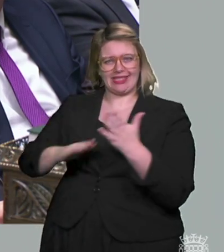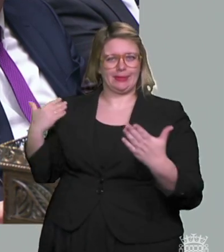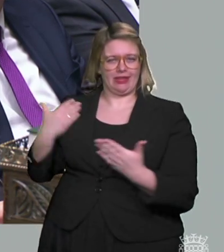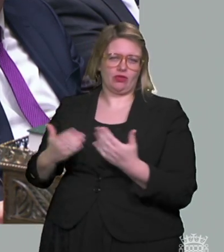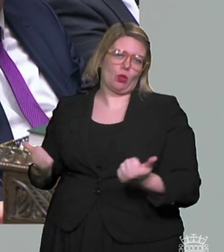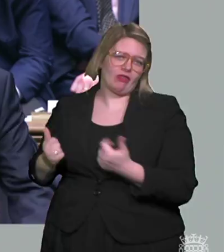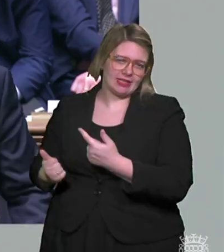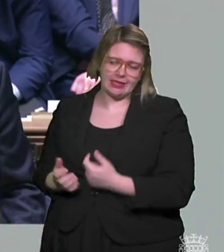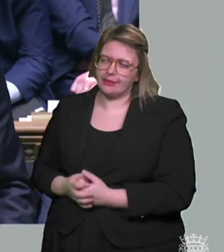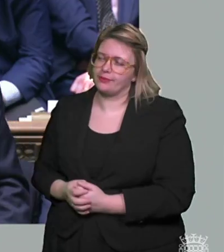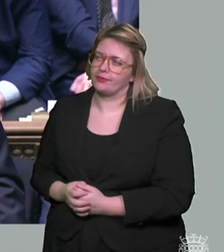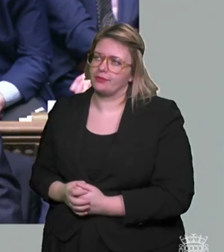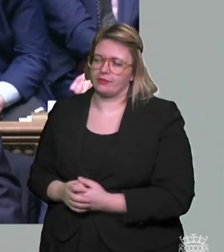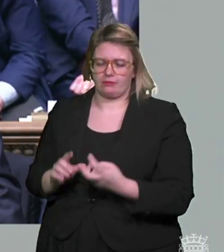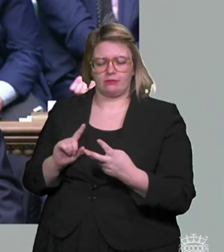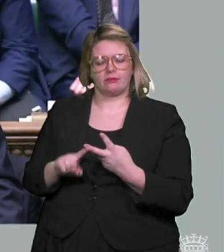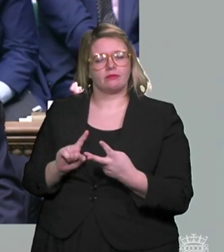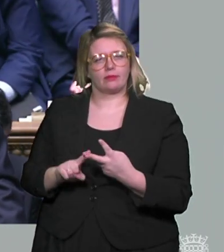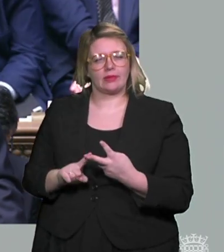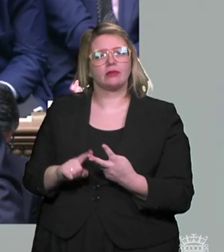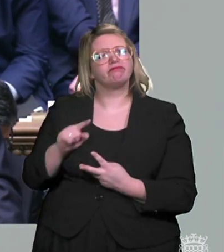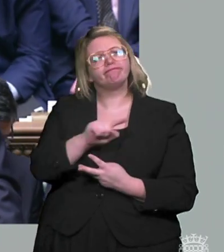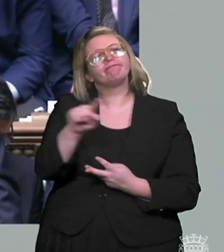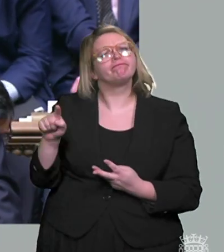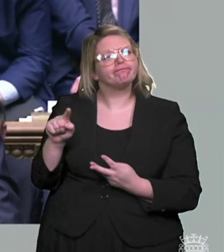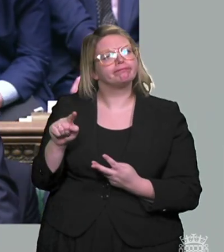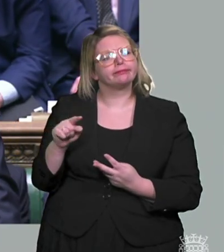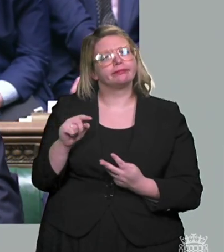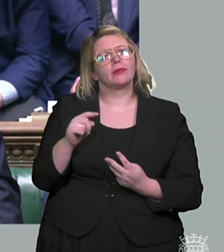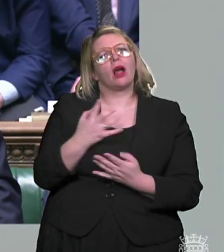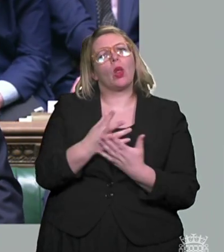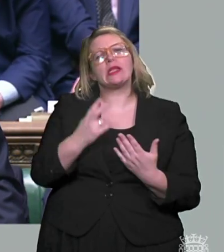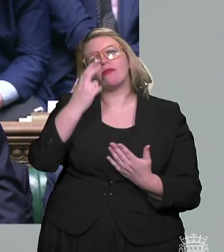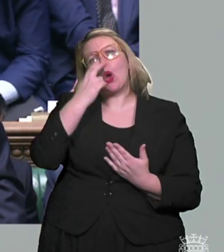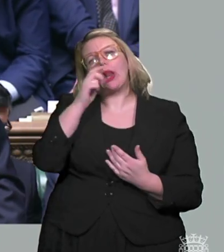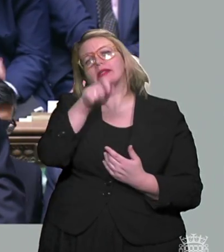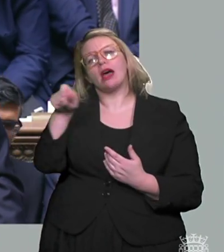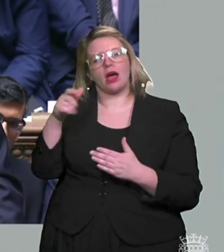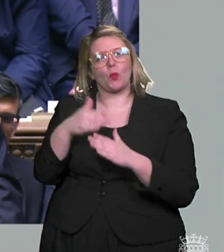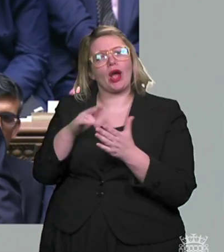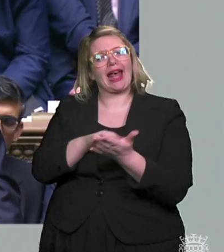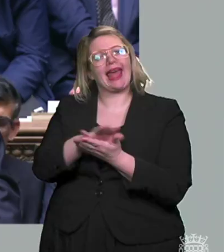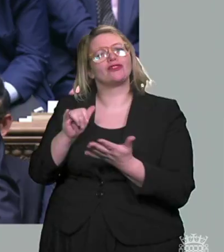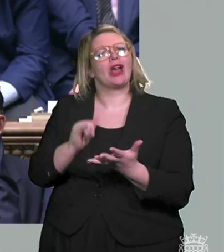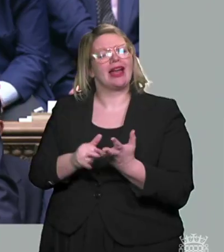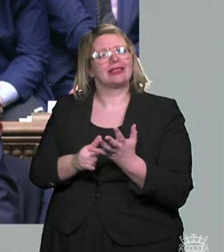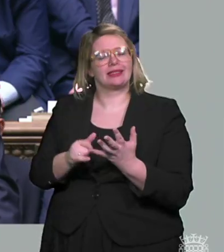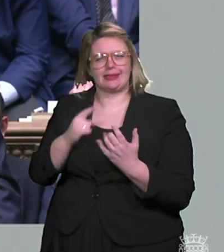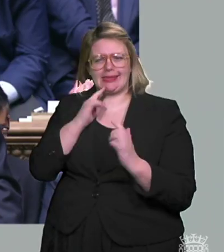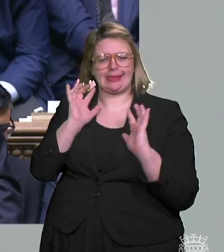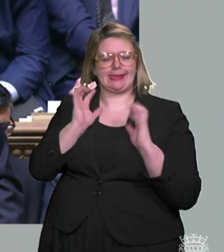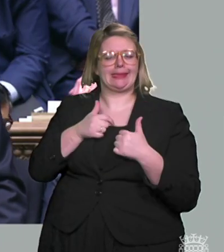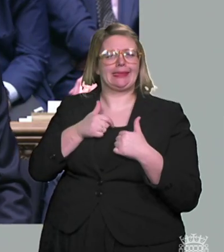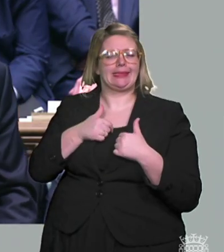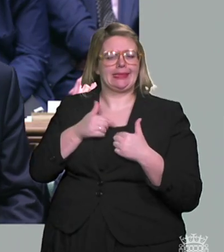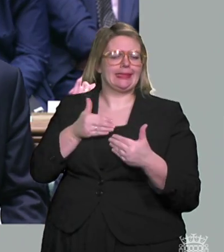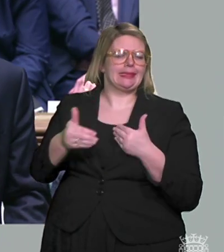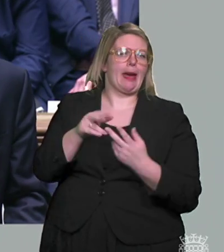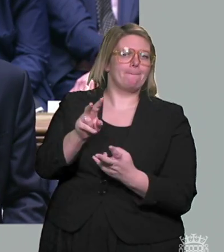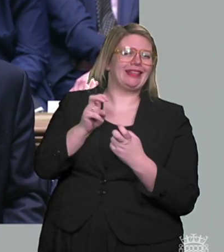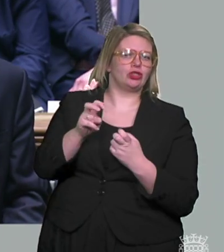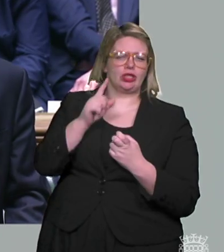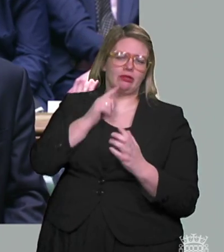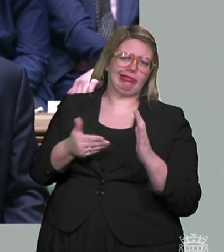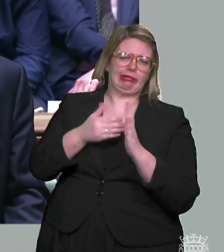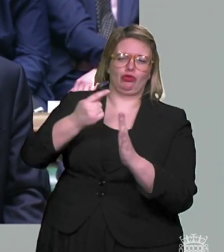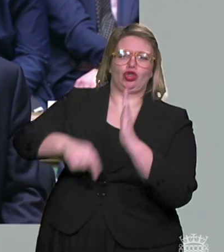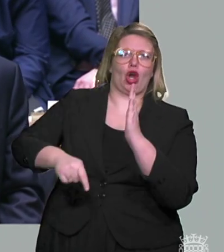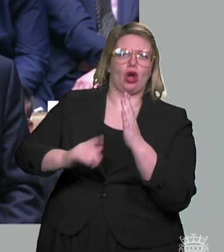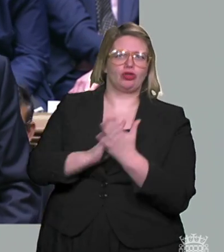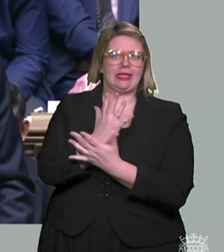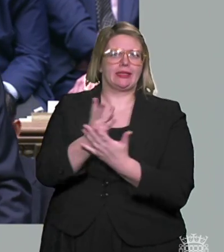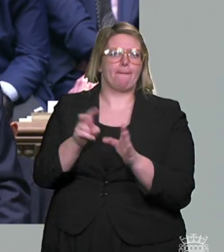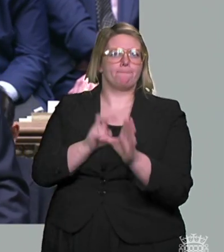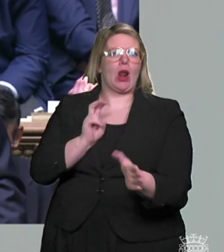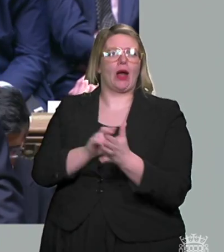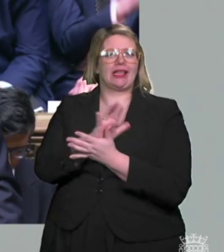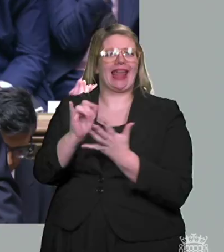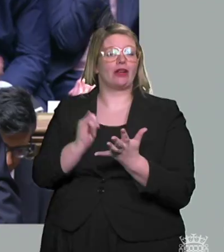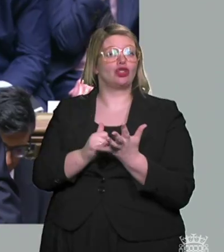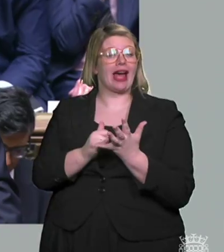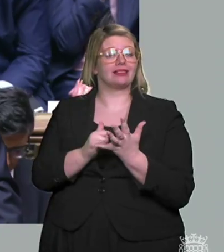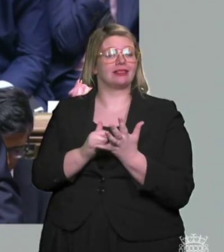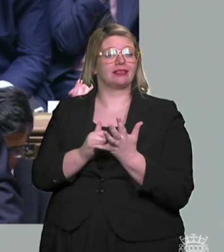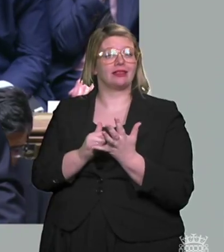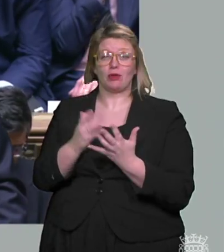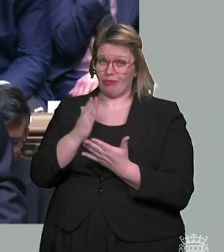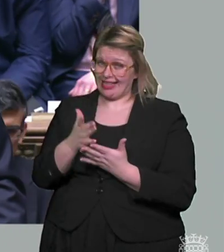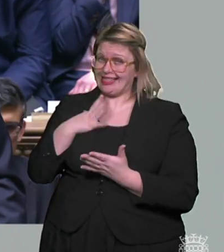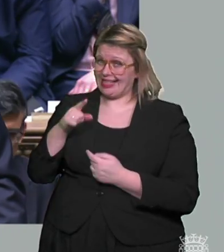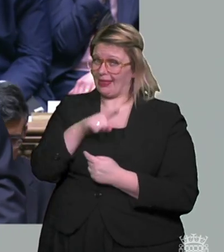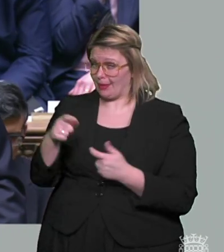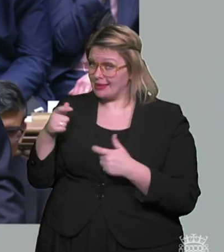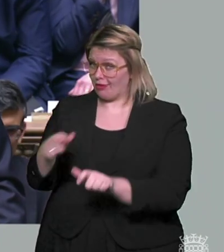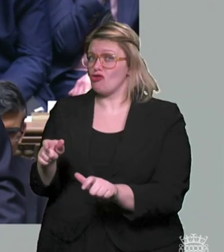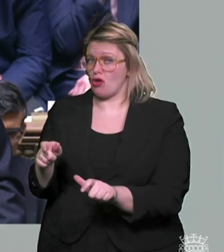Finally, I have listened to the concerns of many senior NHS clinicians, who say unpredictable pension tax charges are making them leave the NHS just when they are needed most.